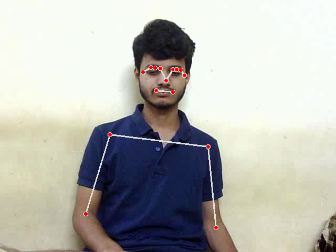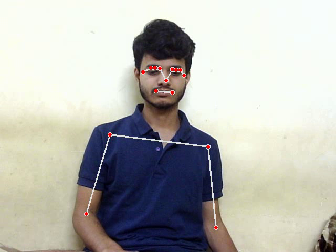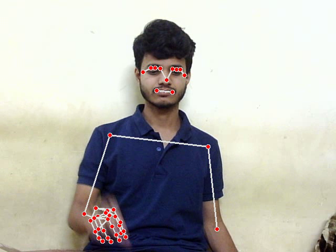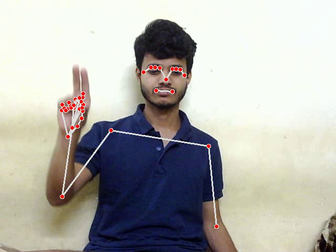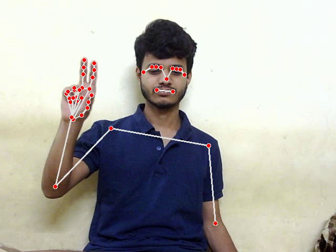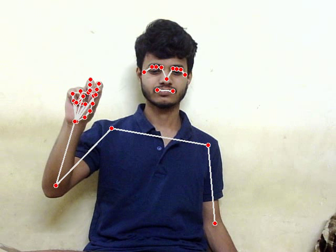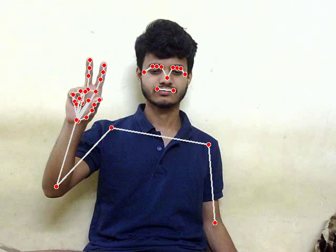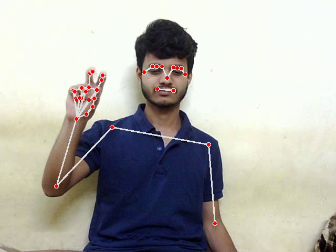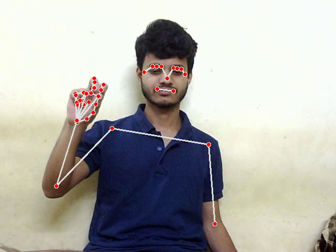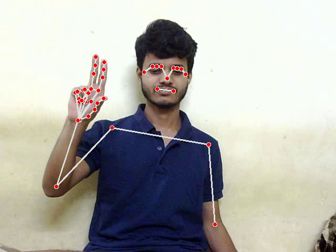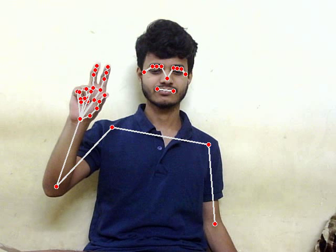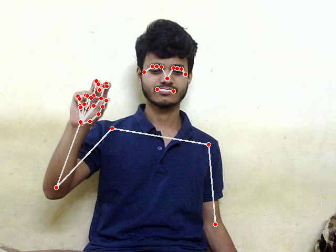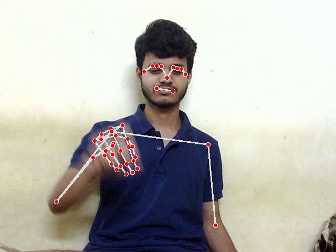no